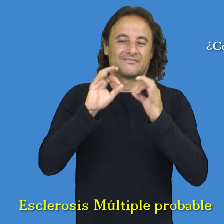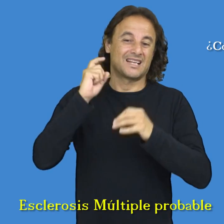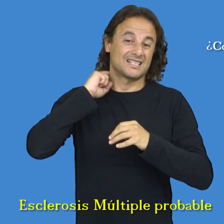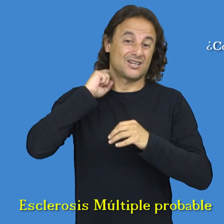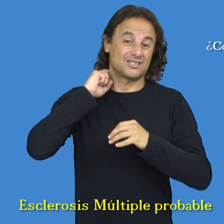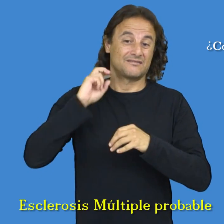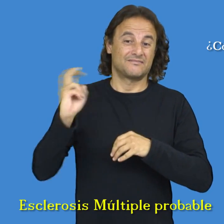meningitis